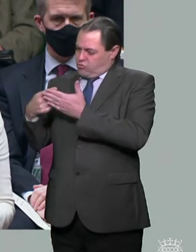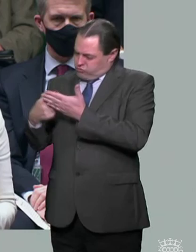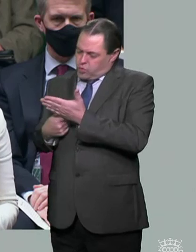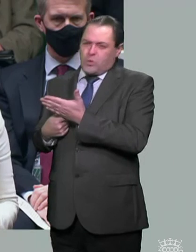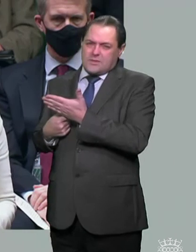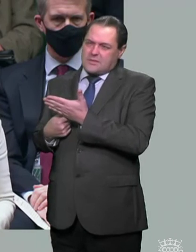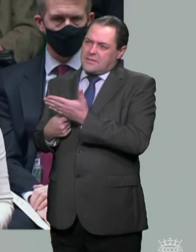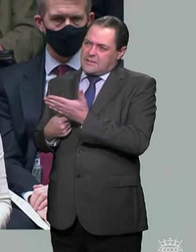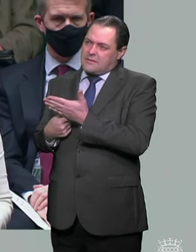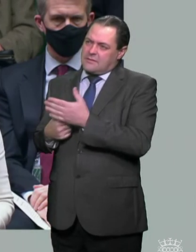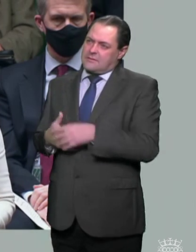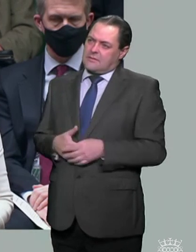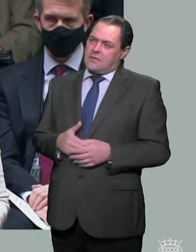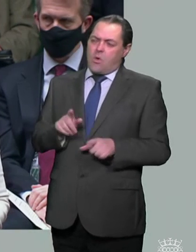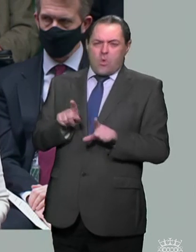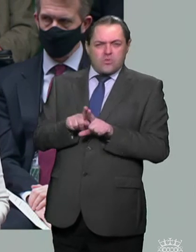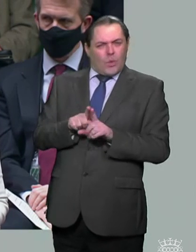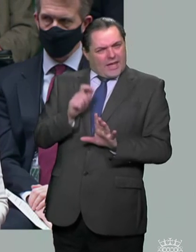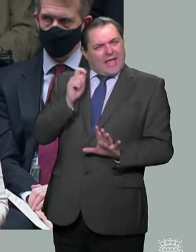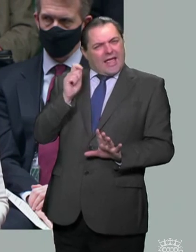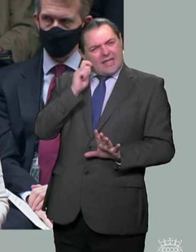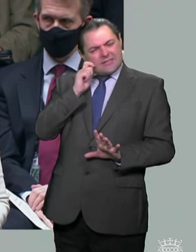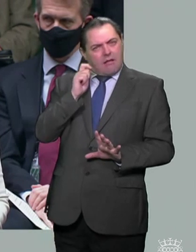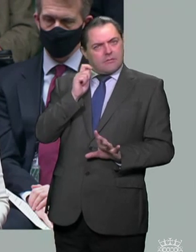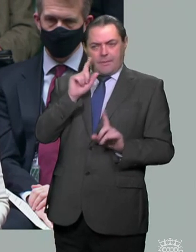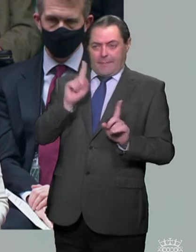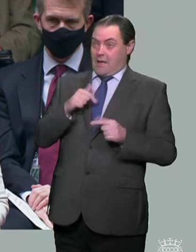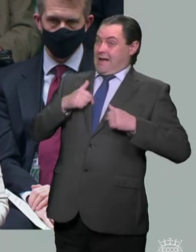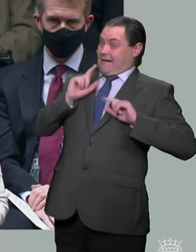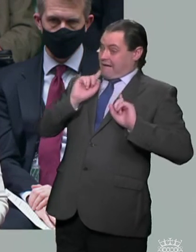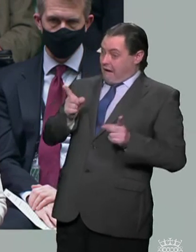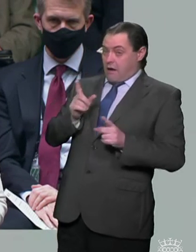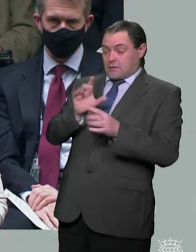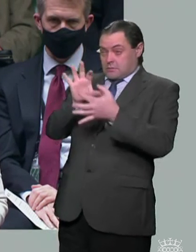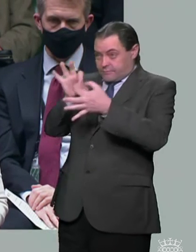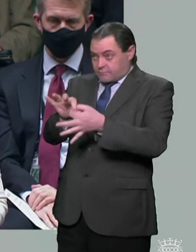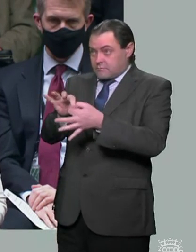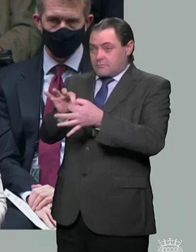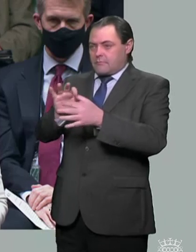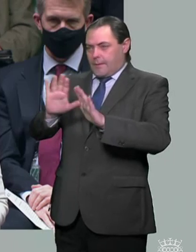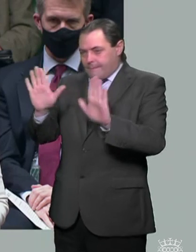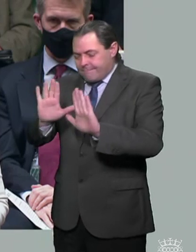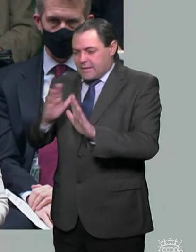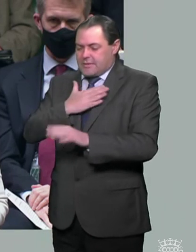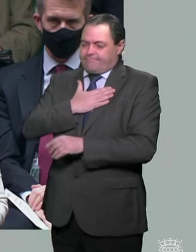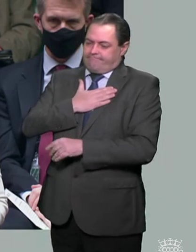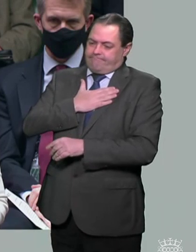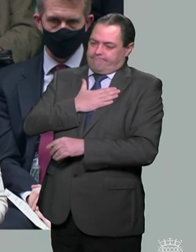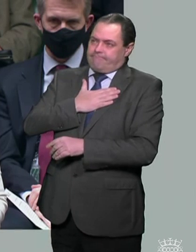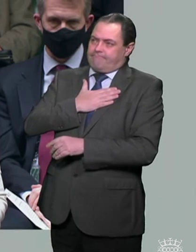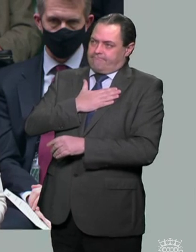It is an insult to everyone who was not allowed to say their final goodbye.